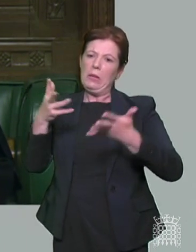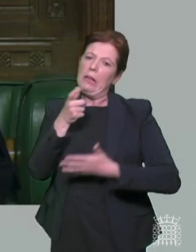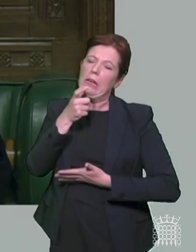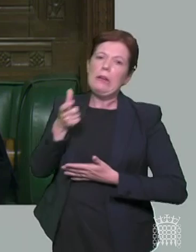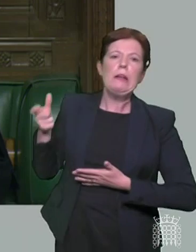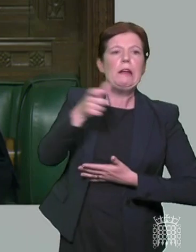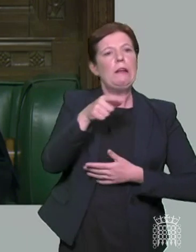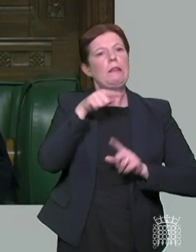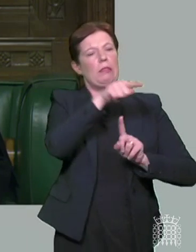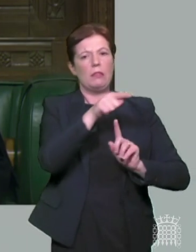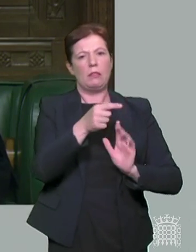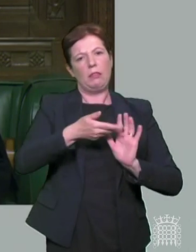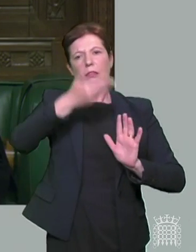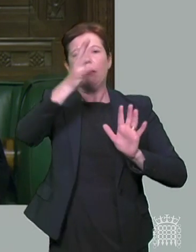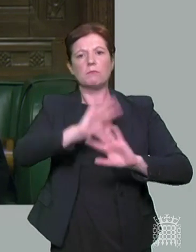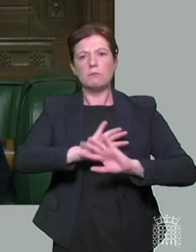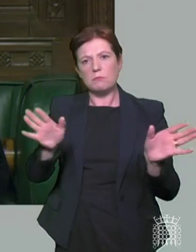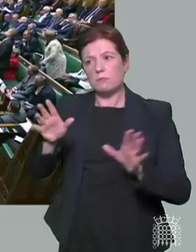I am sure the honourable Member wishes to withdraw it quickly.